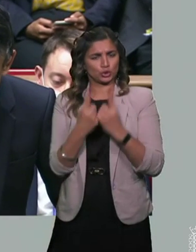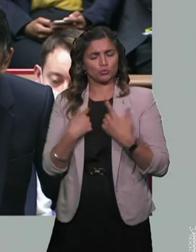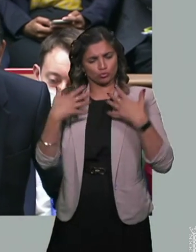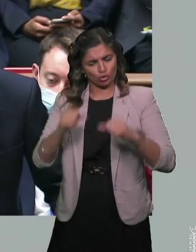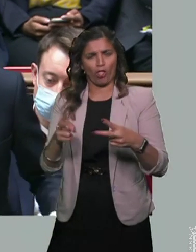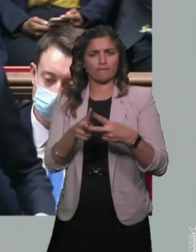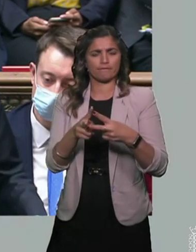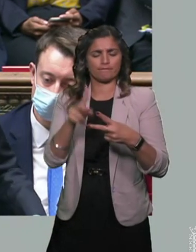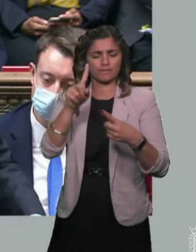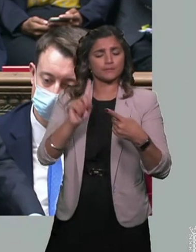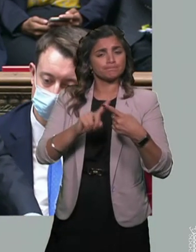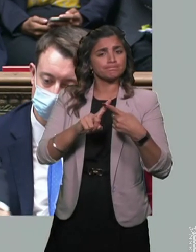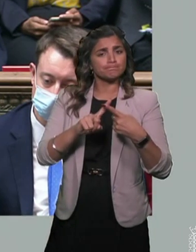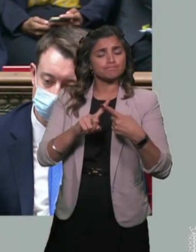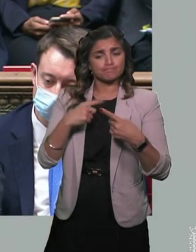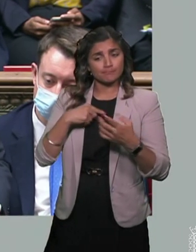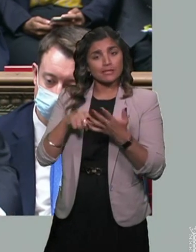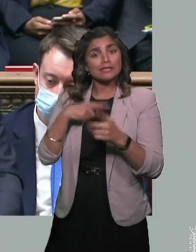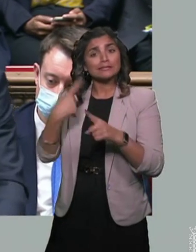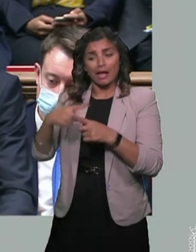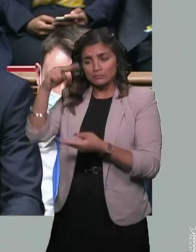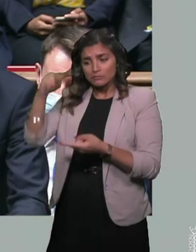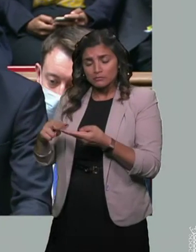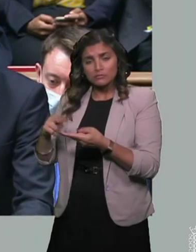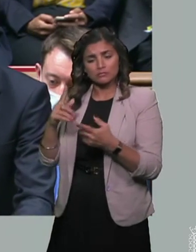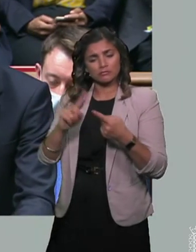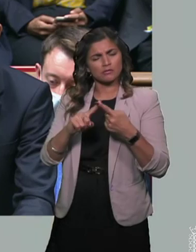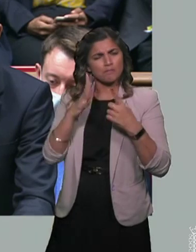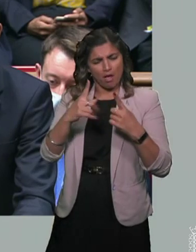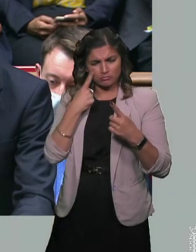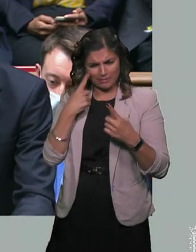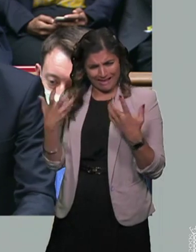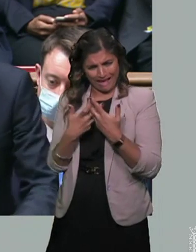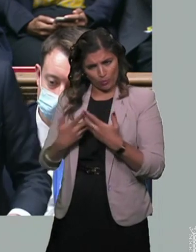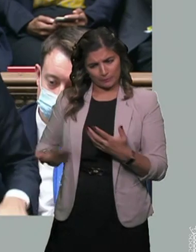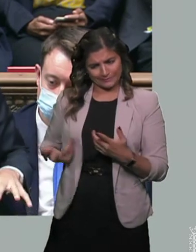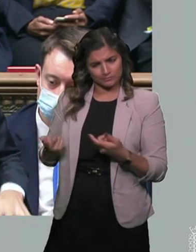First, the reliefs need to reflect how businesses conduct research in the modern world.